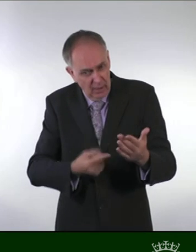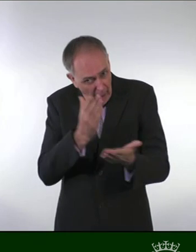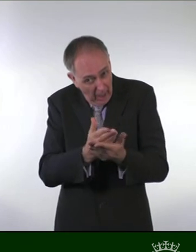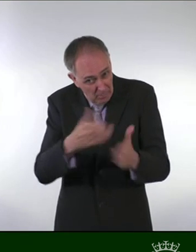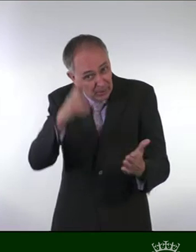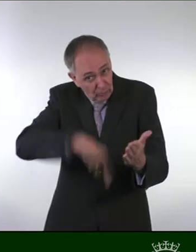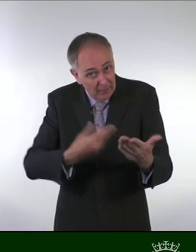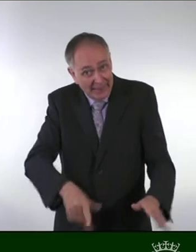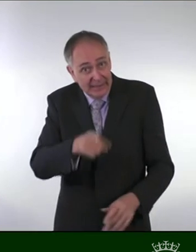Has he read it?